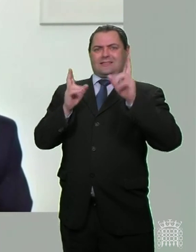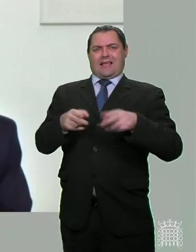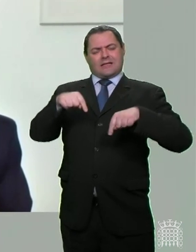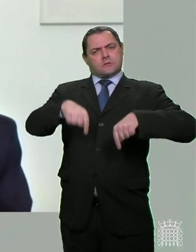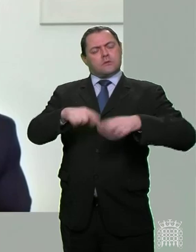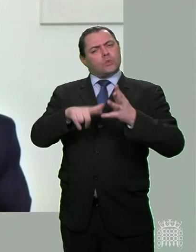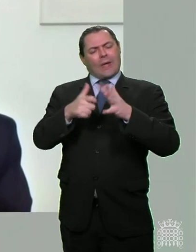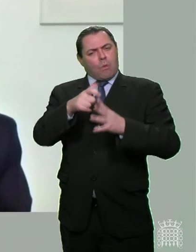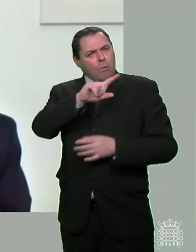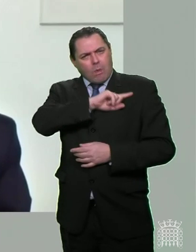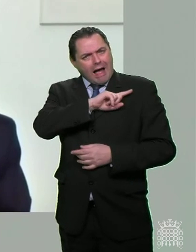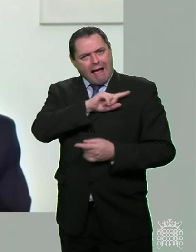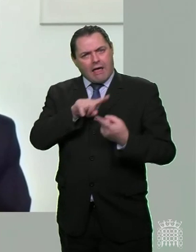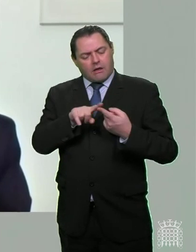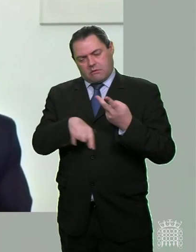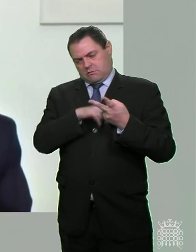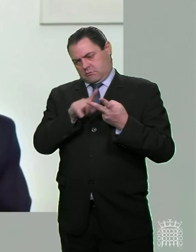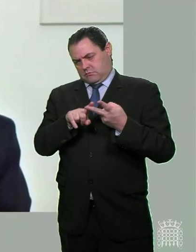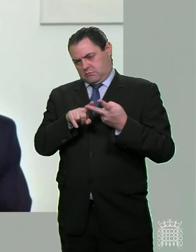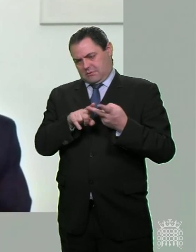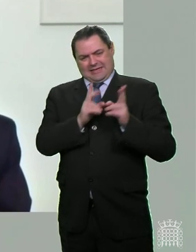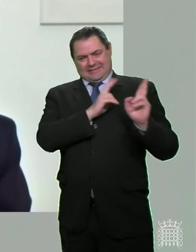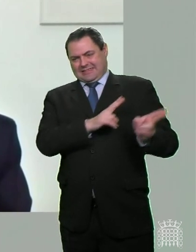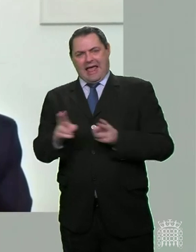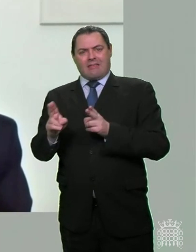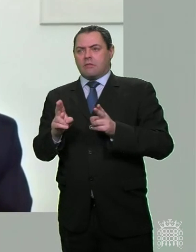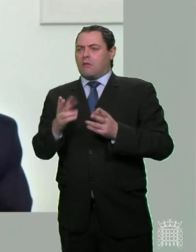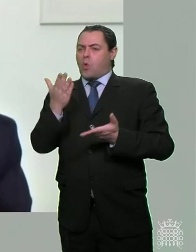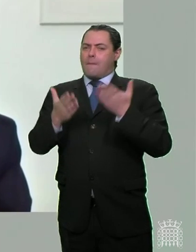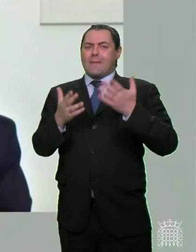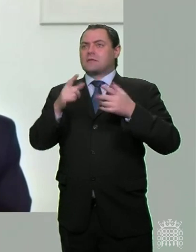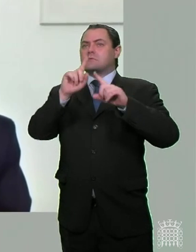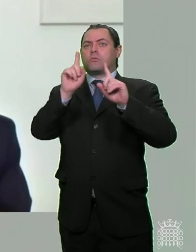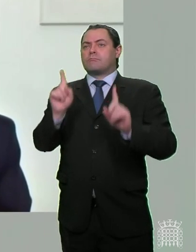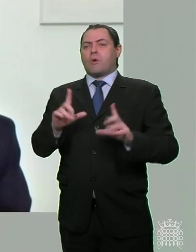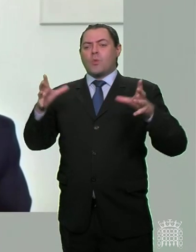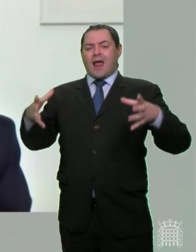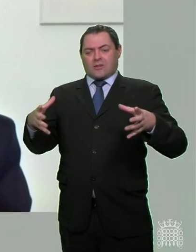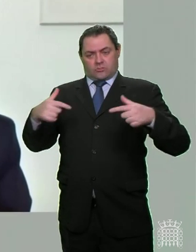Why has the United Kingdom a death rate that is higher than almost anywhere in the world?